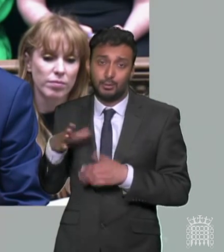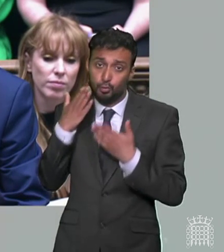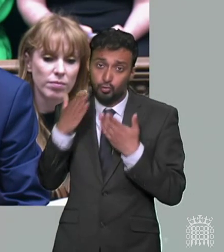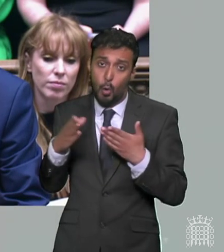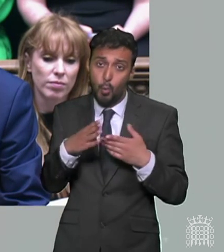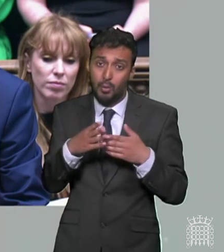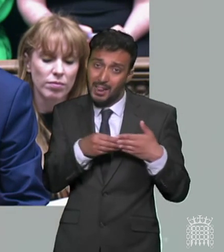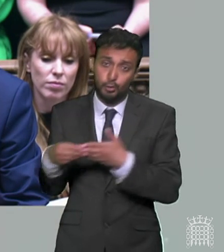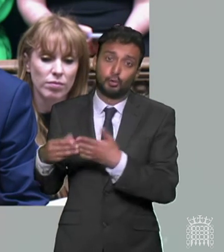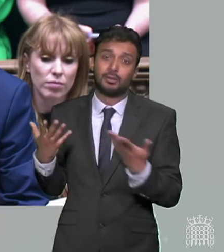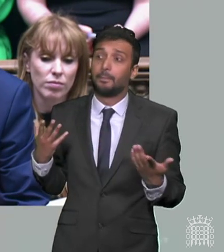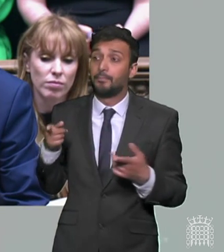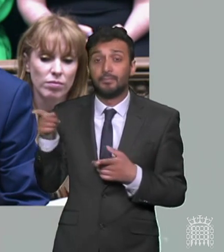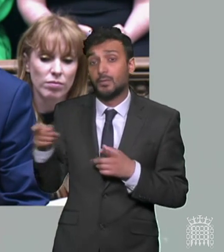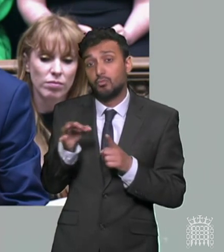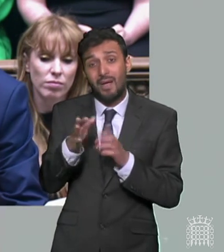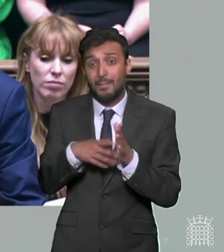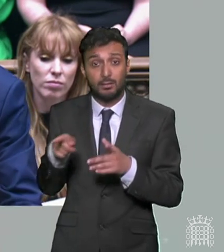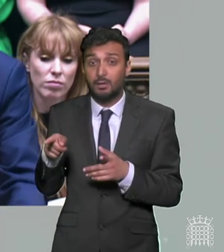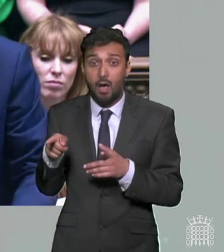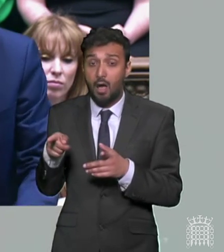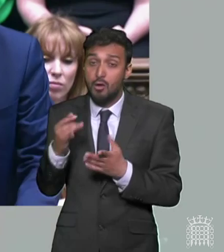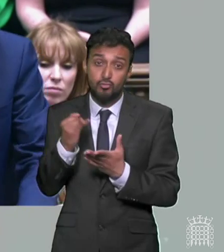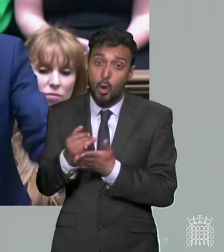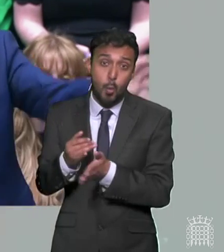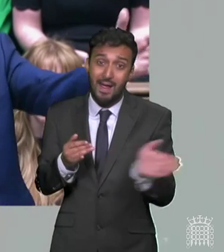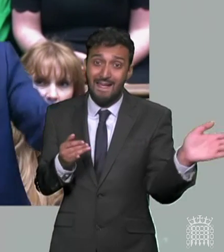This Prime Minister is steering the country in the wrong direction.